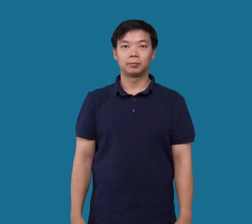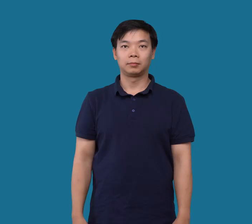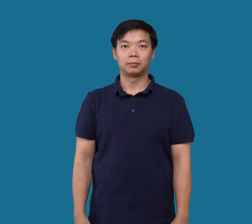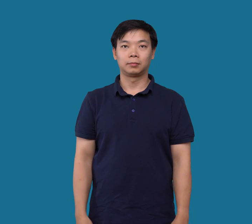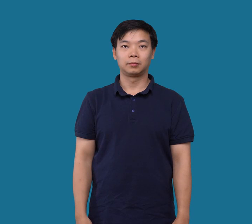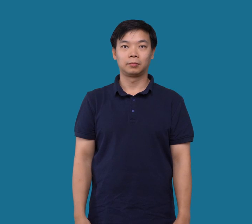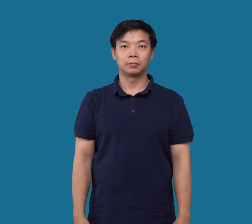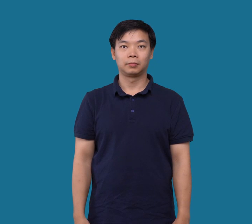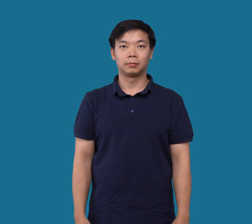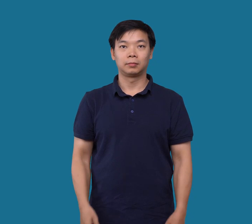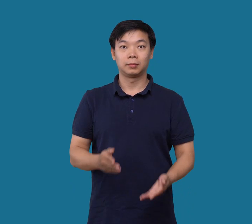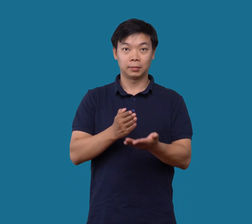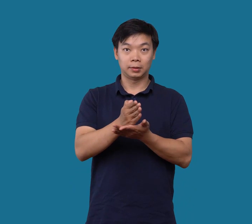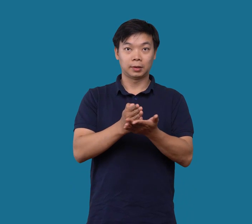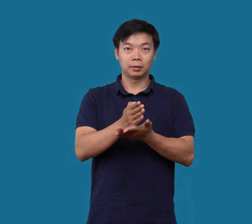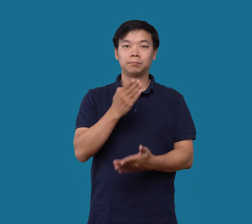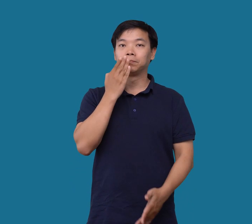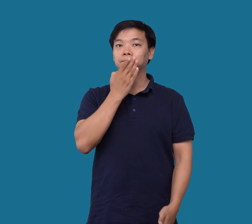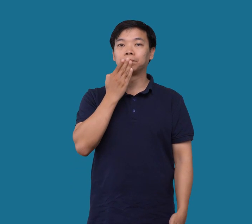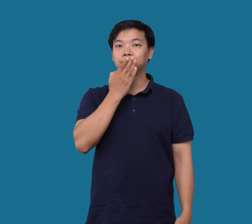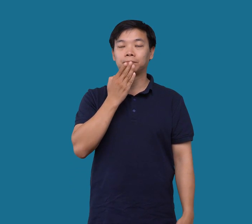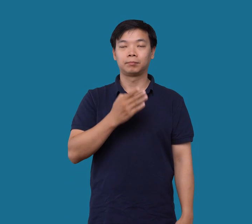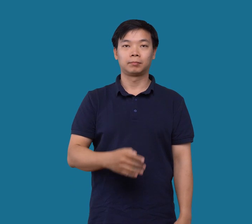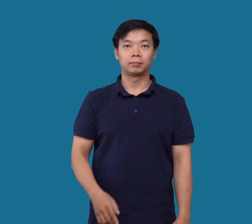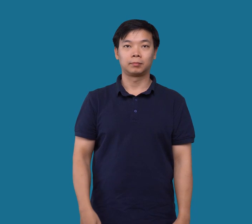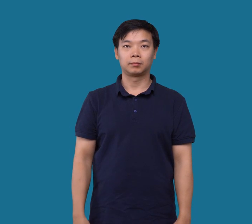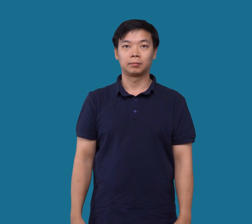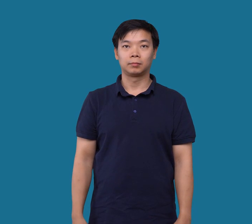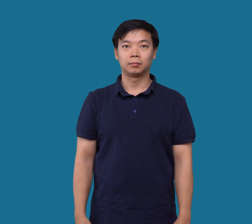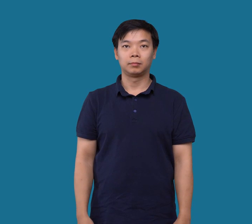giấy ăn